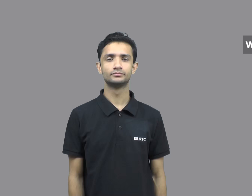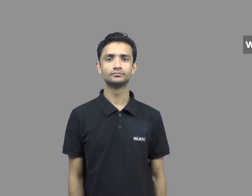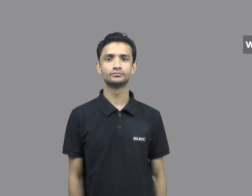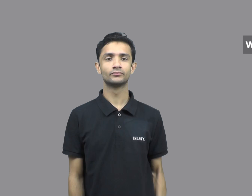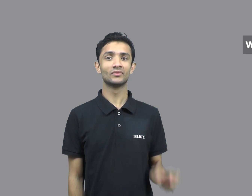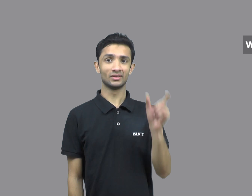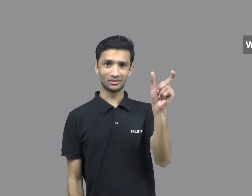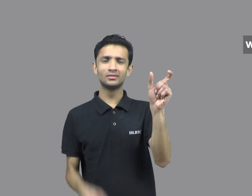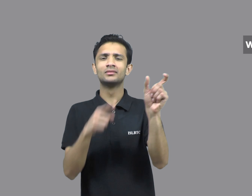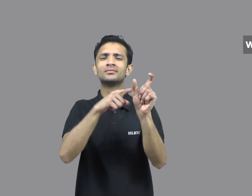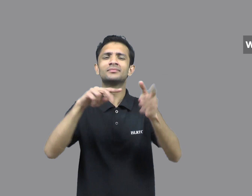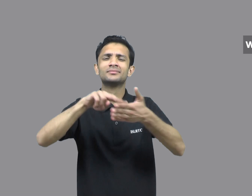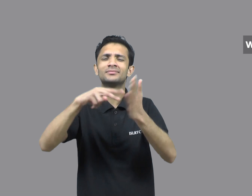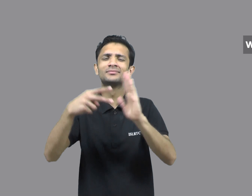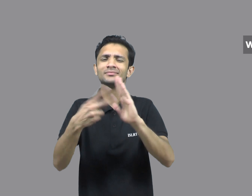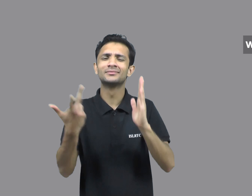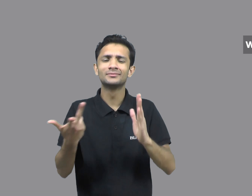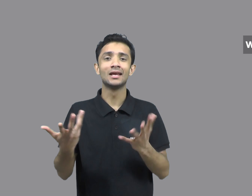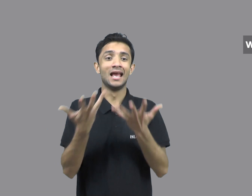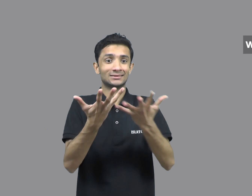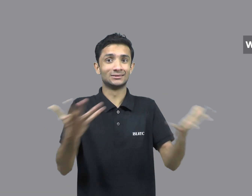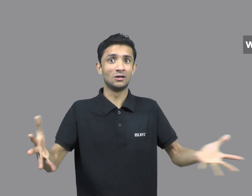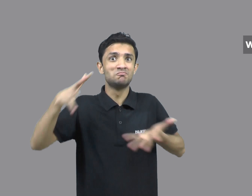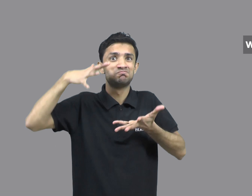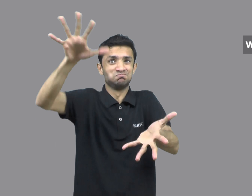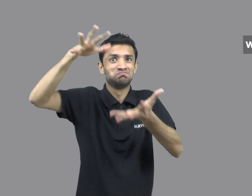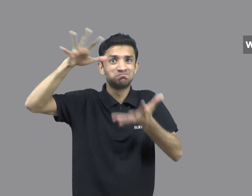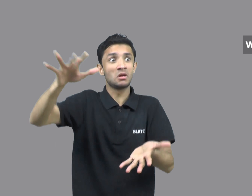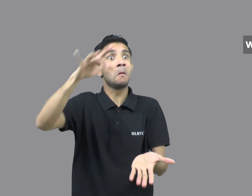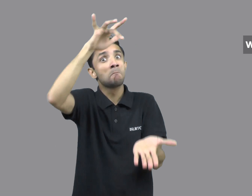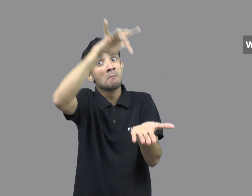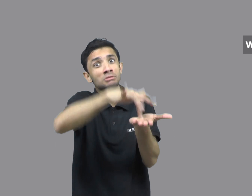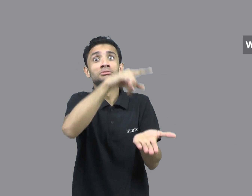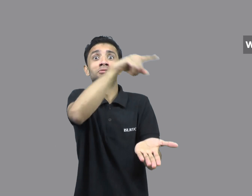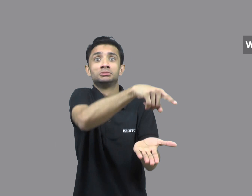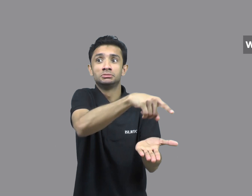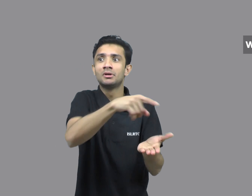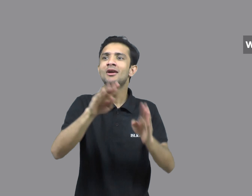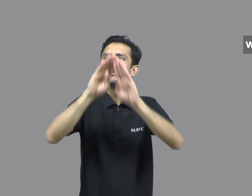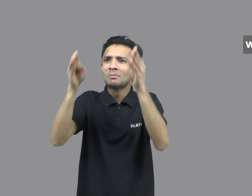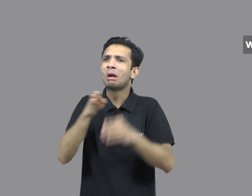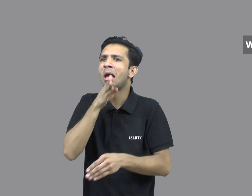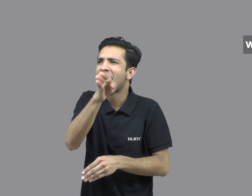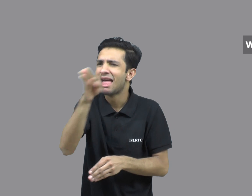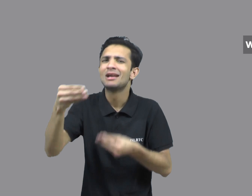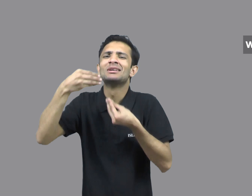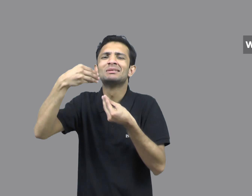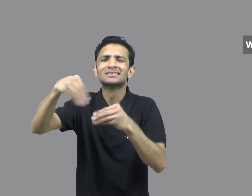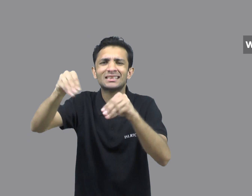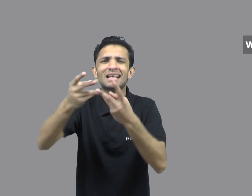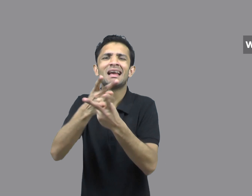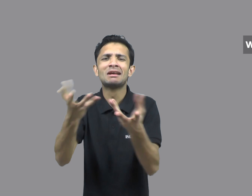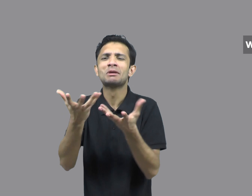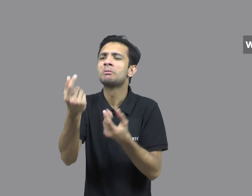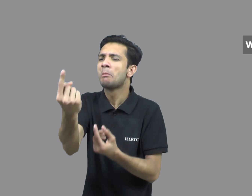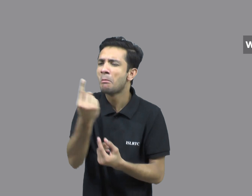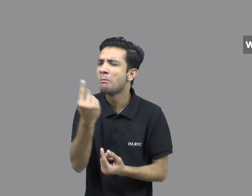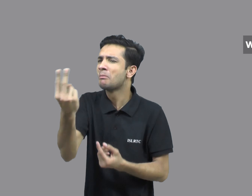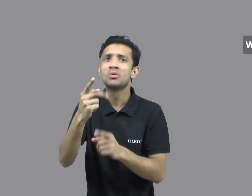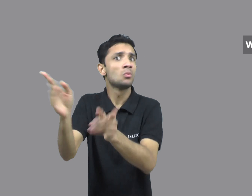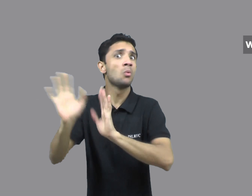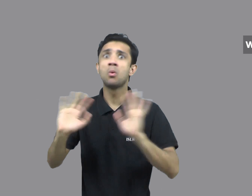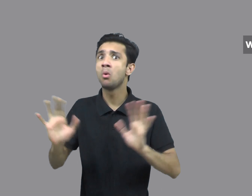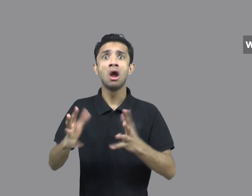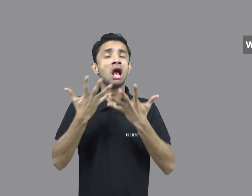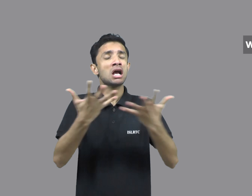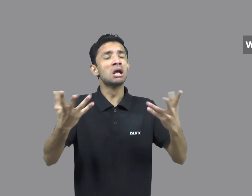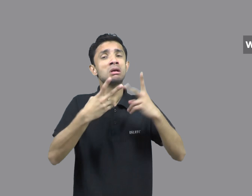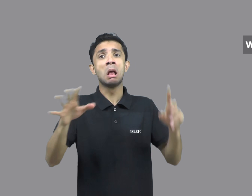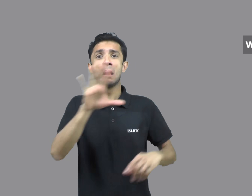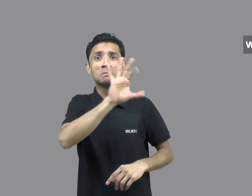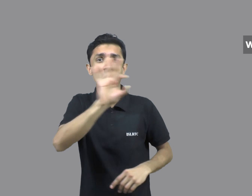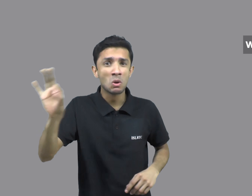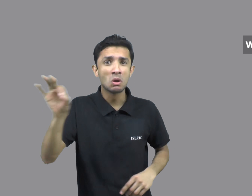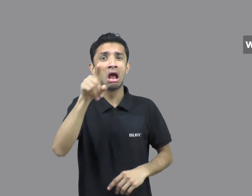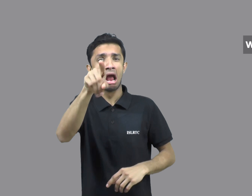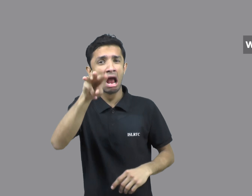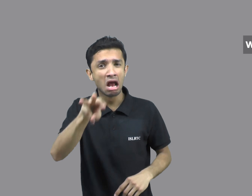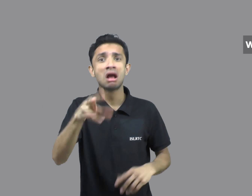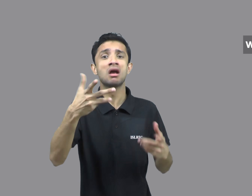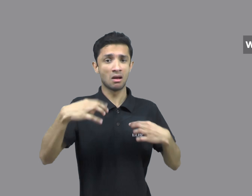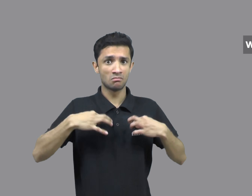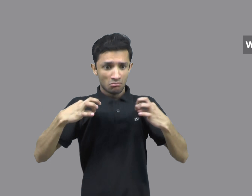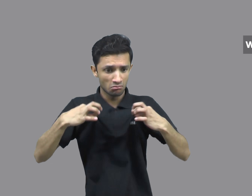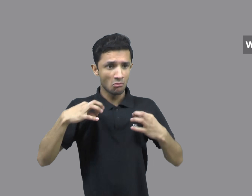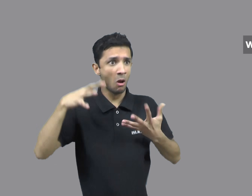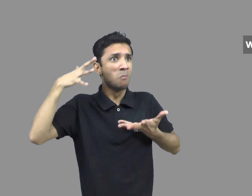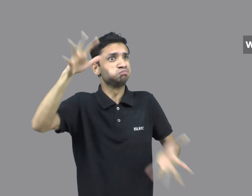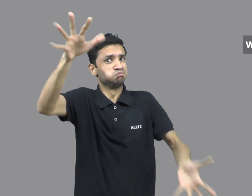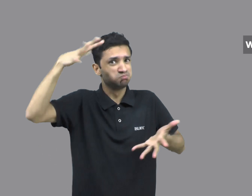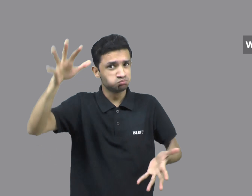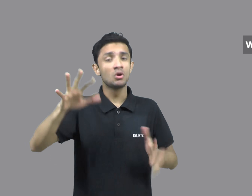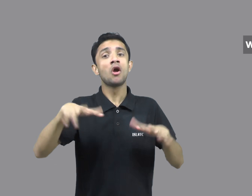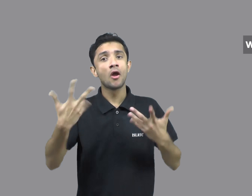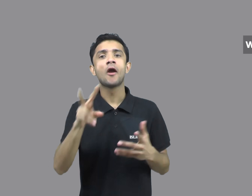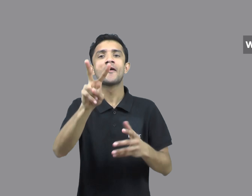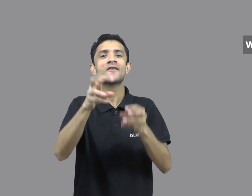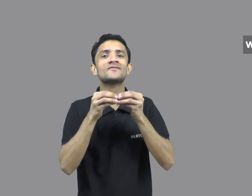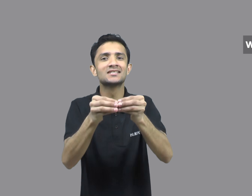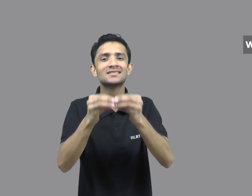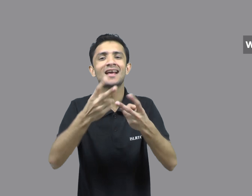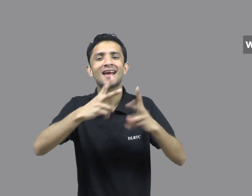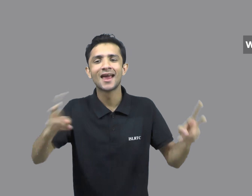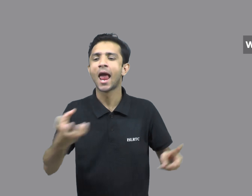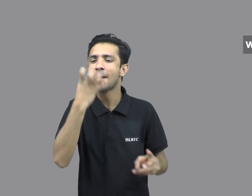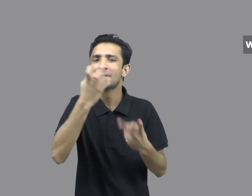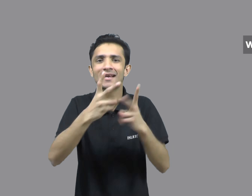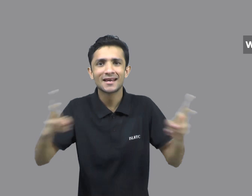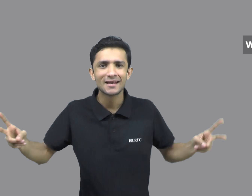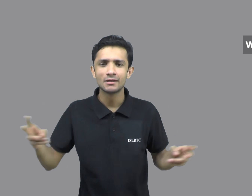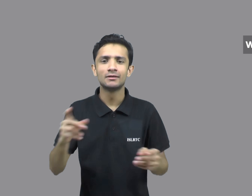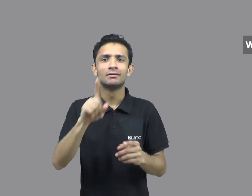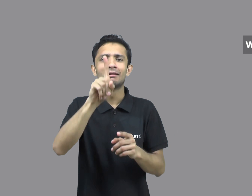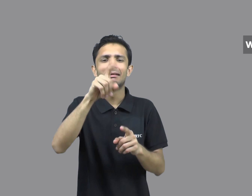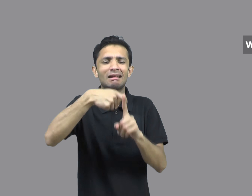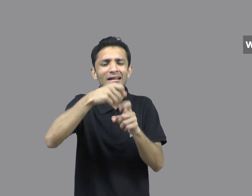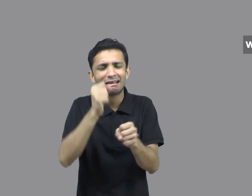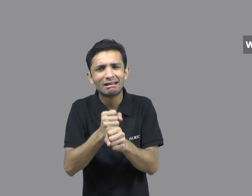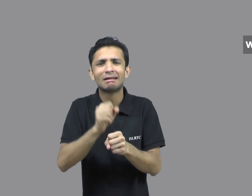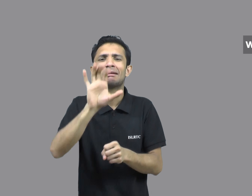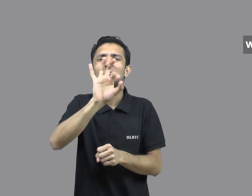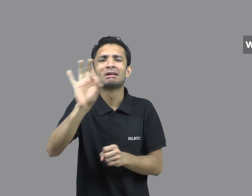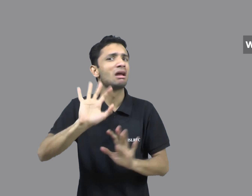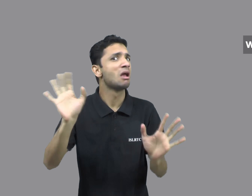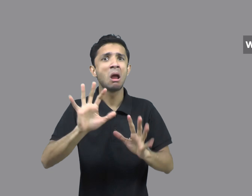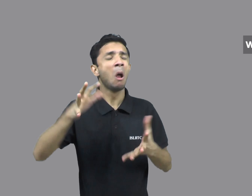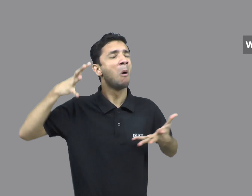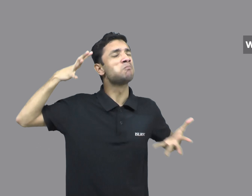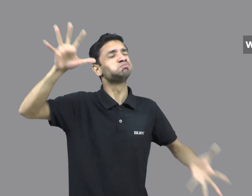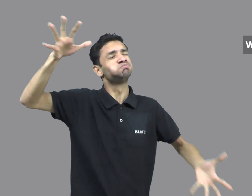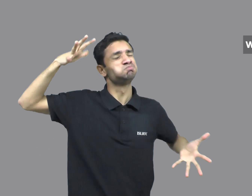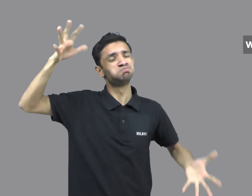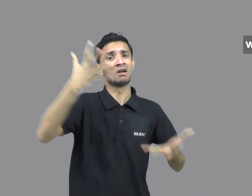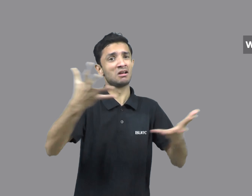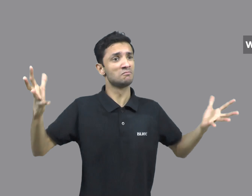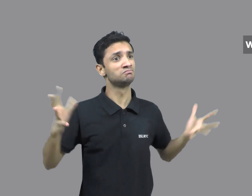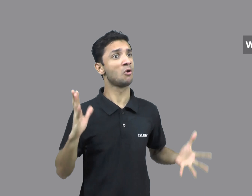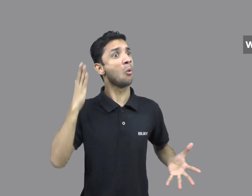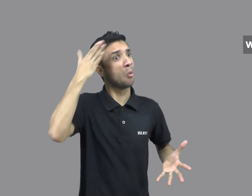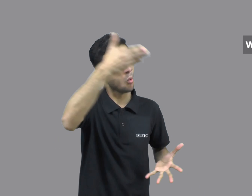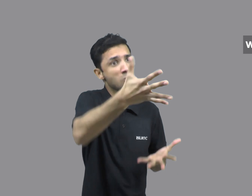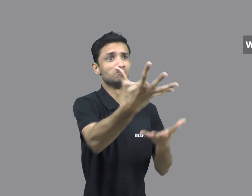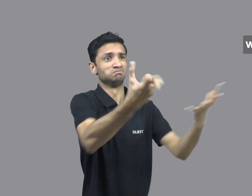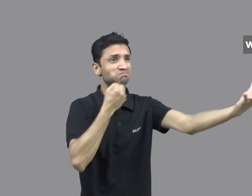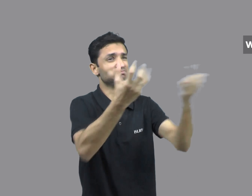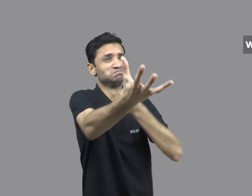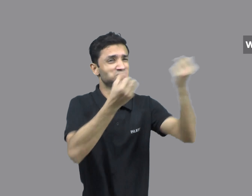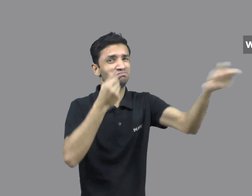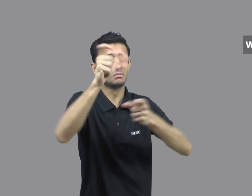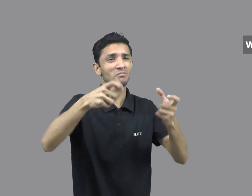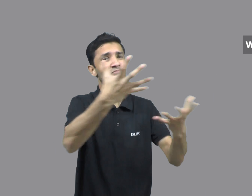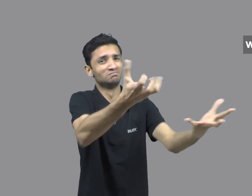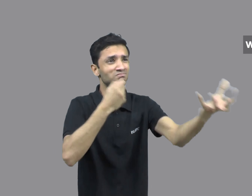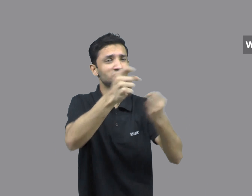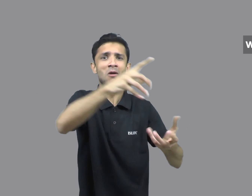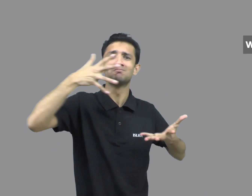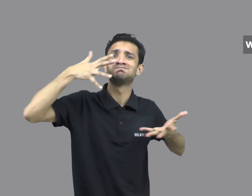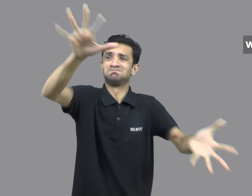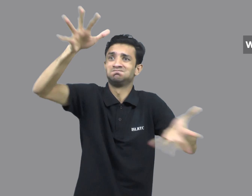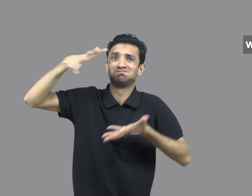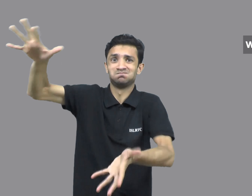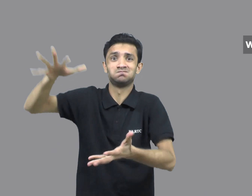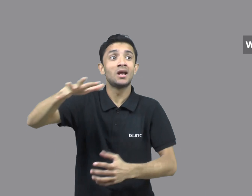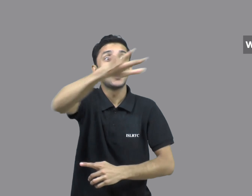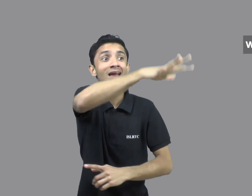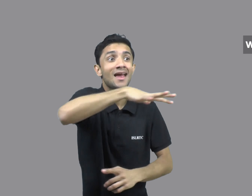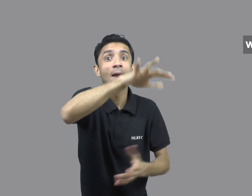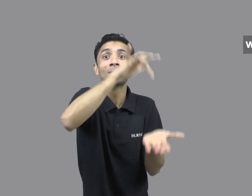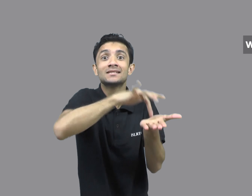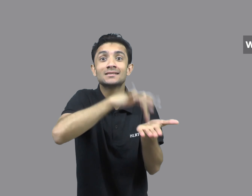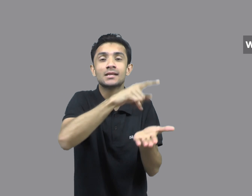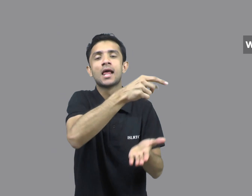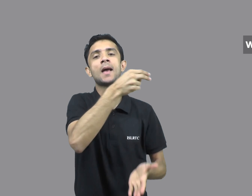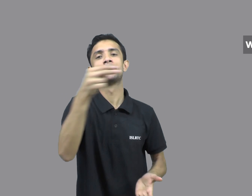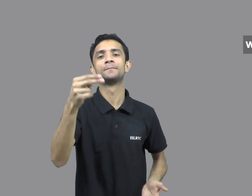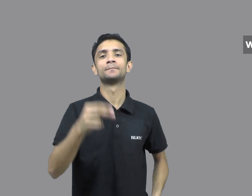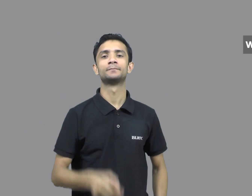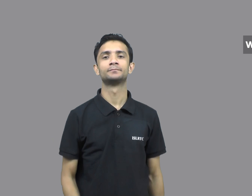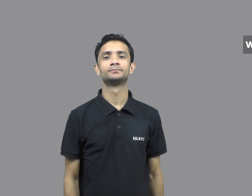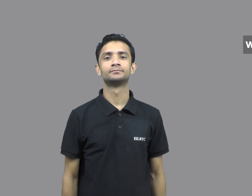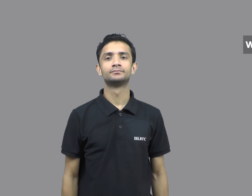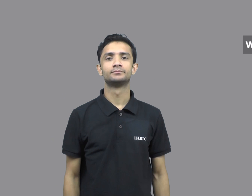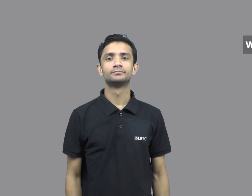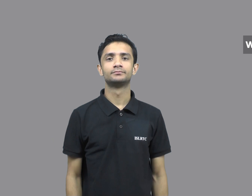Wholesale (Explaination)